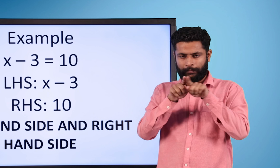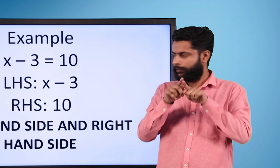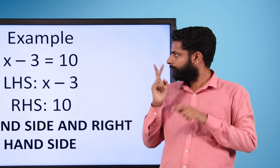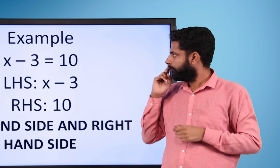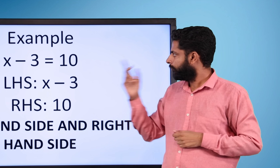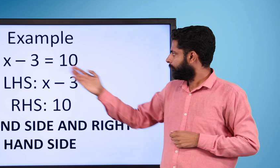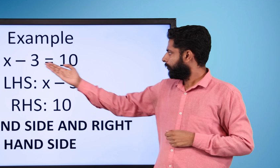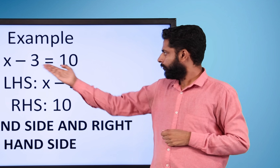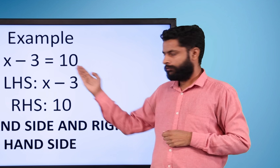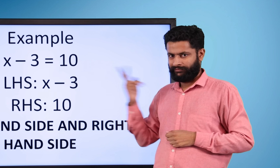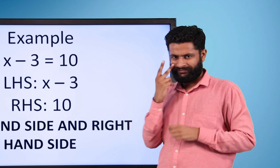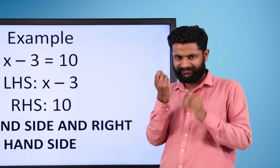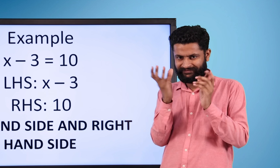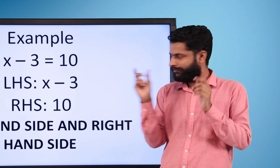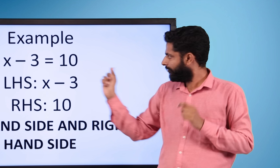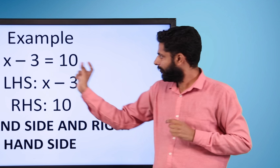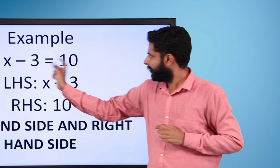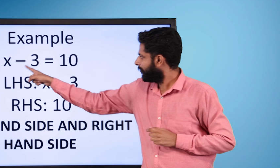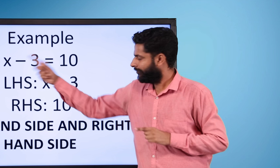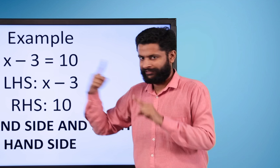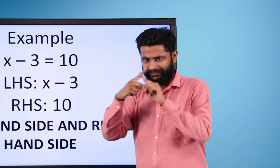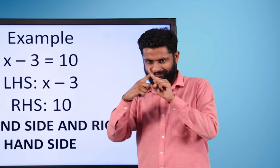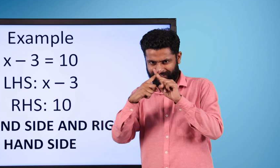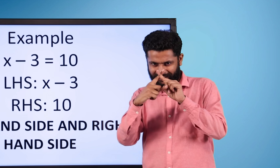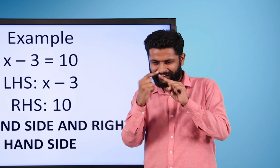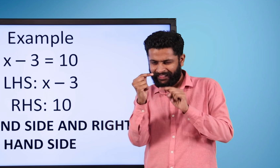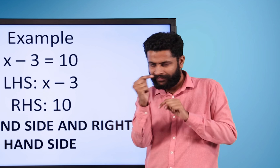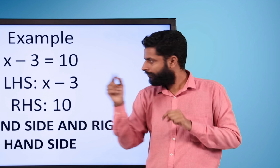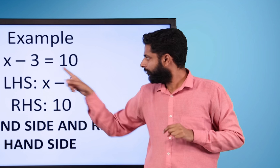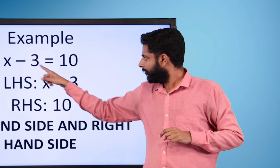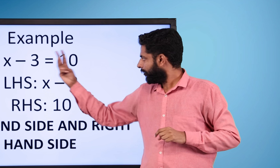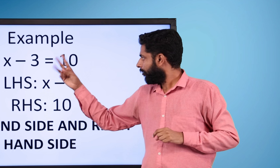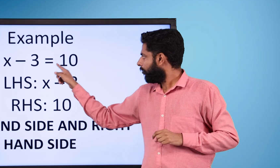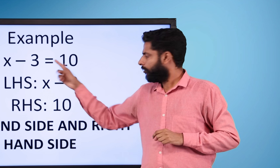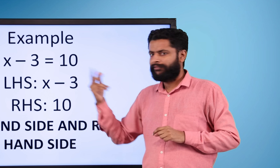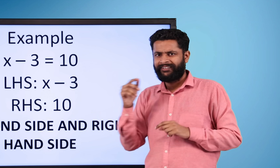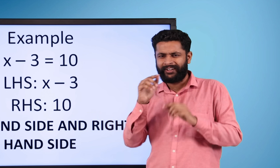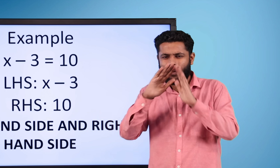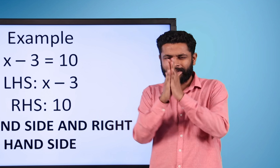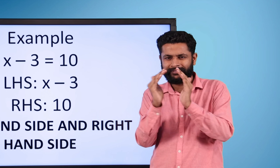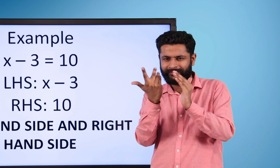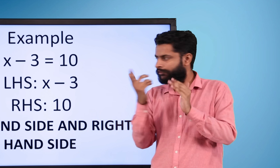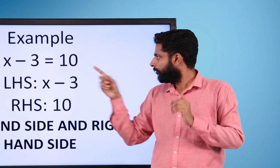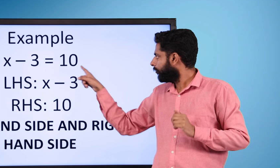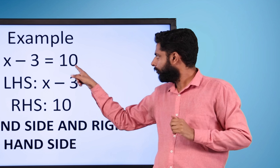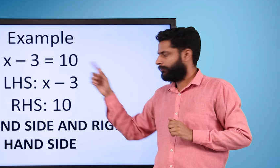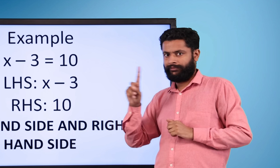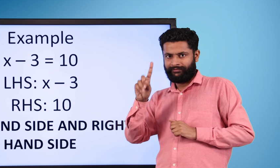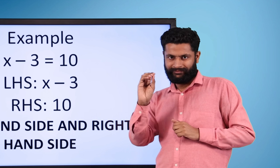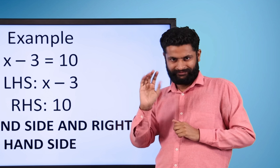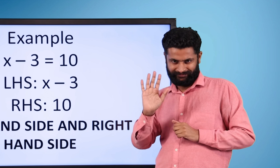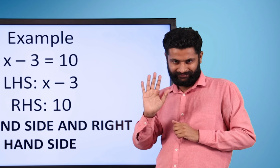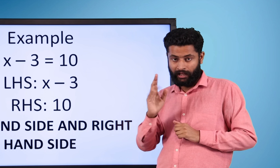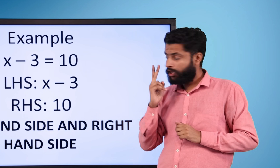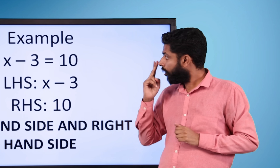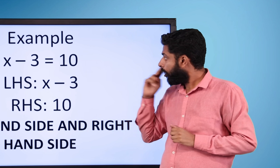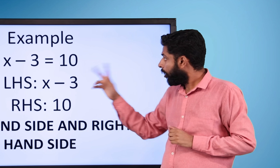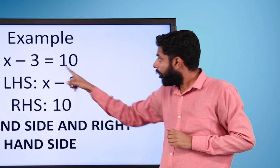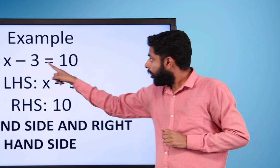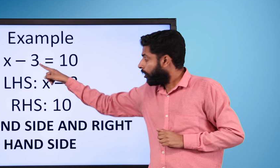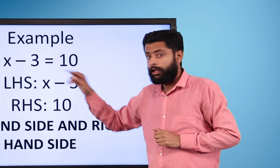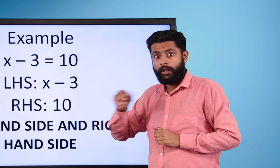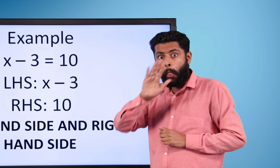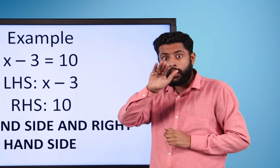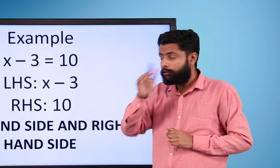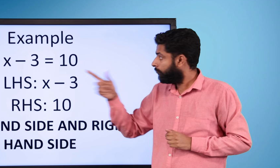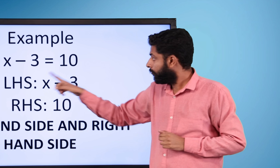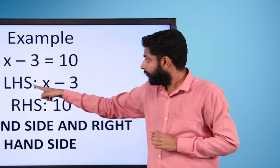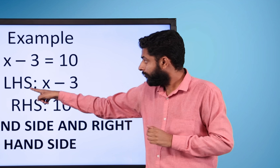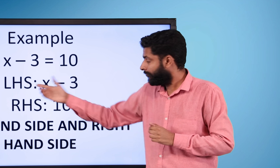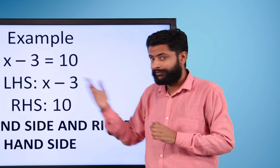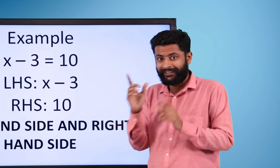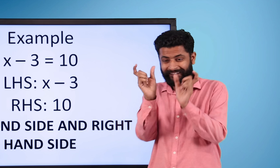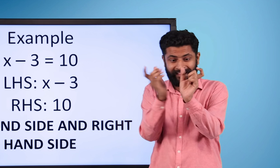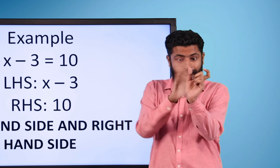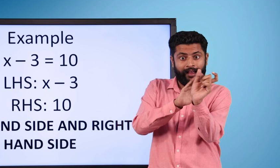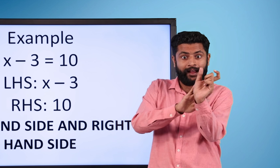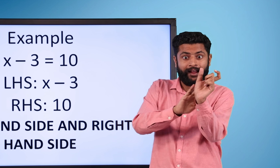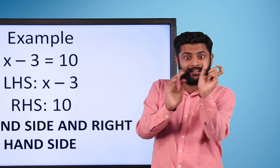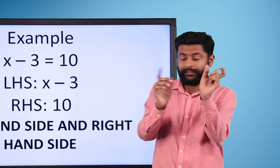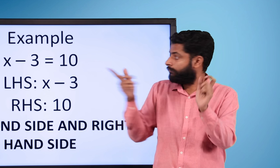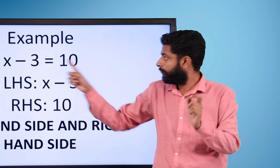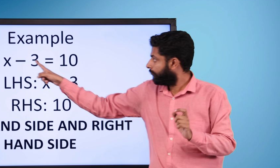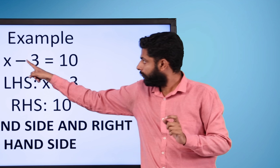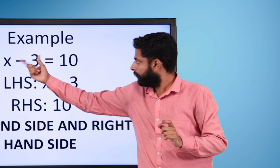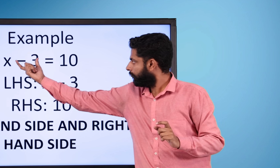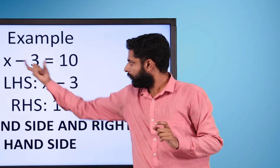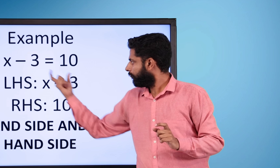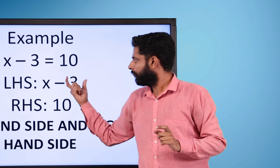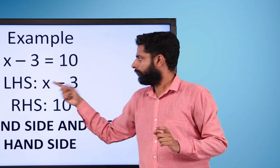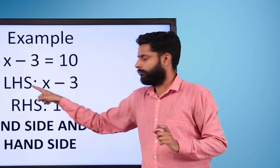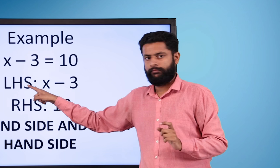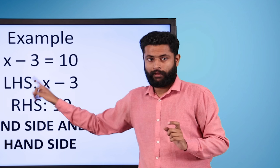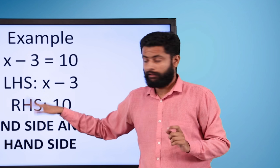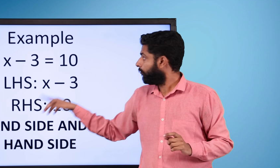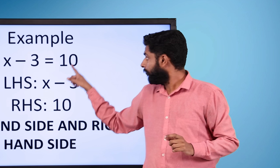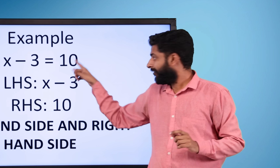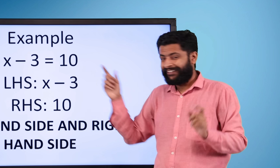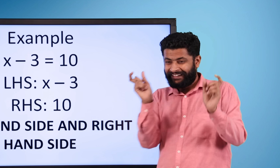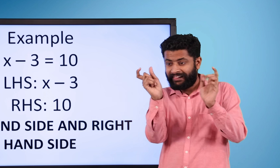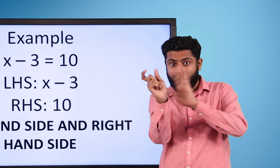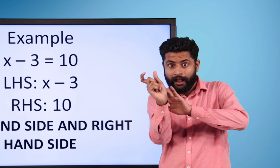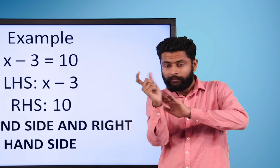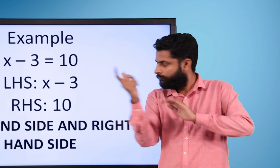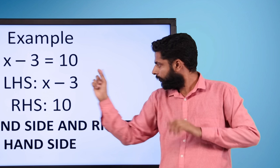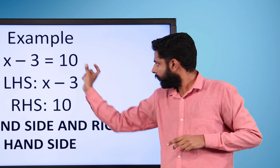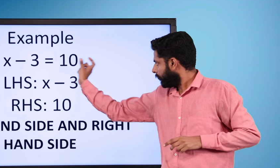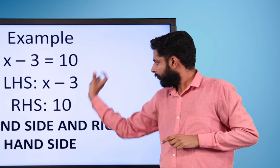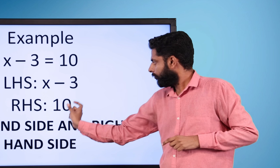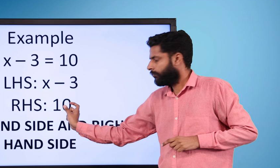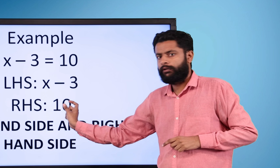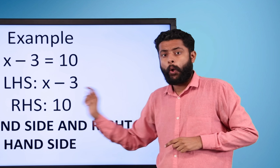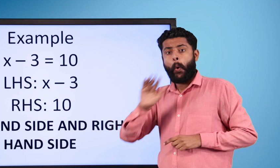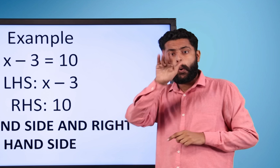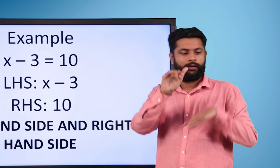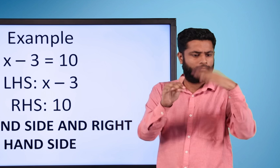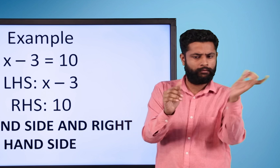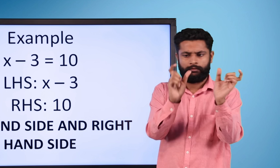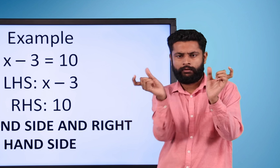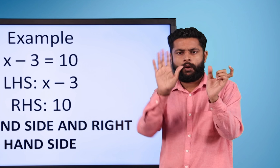in x – 3 = 10, x – 3 is the LHS and 10 is the RHS.